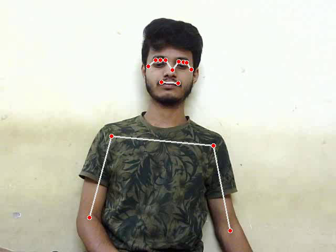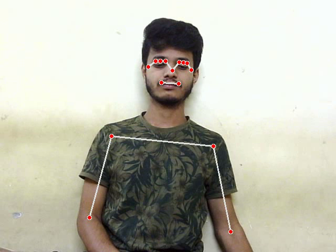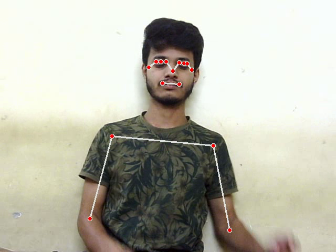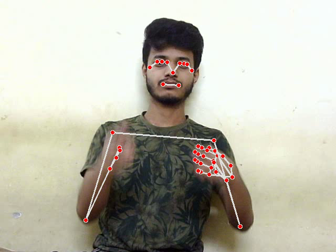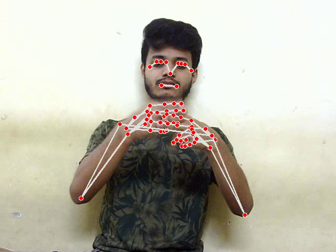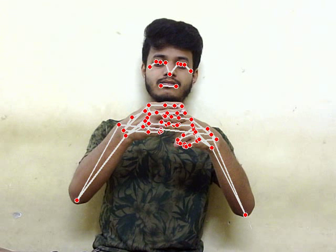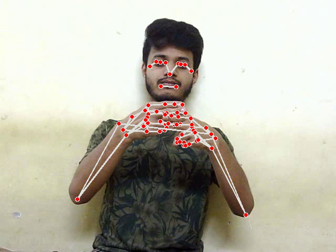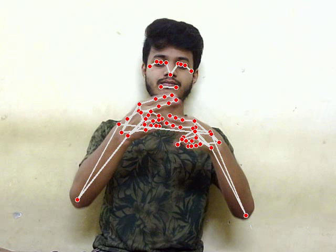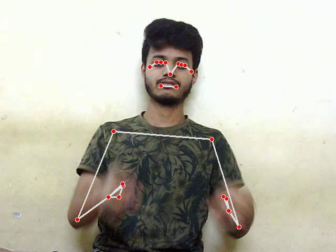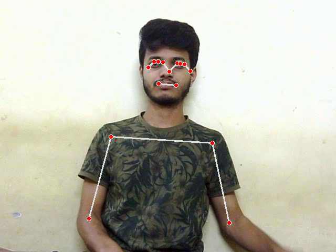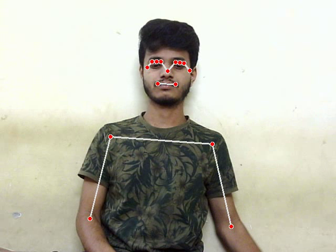name